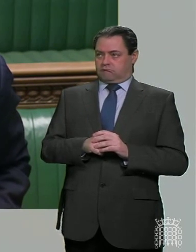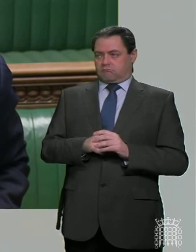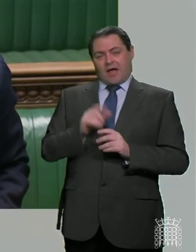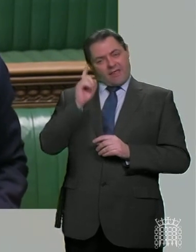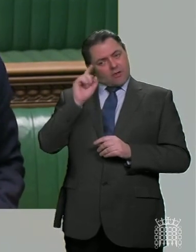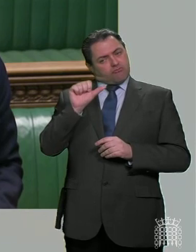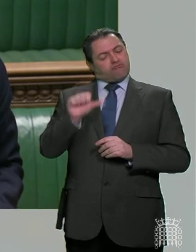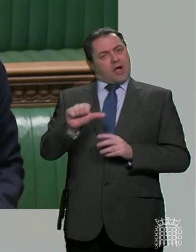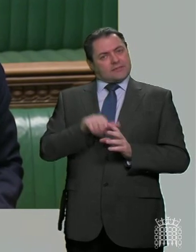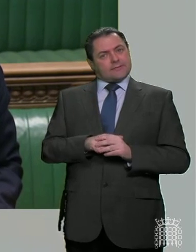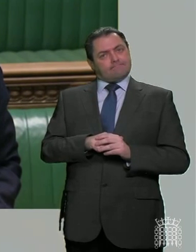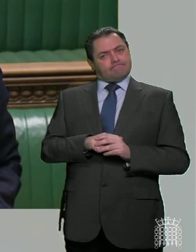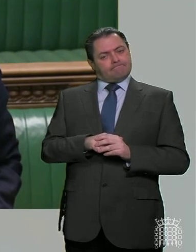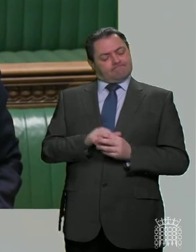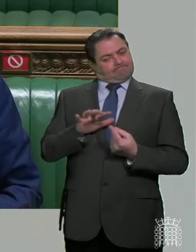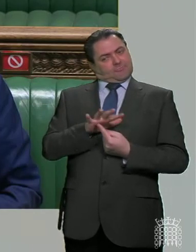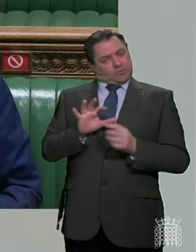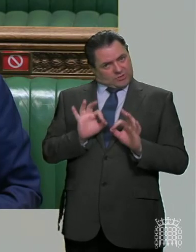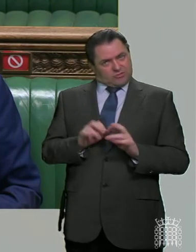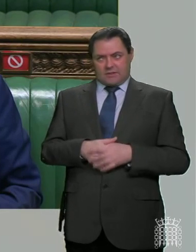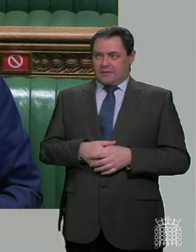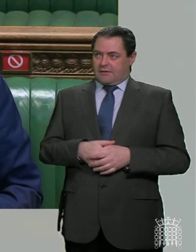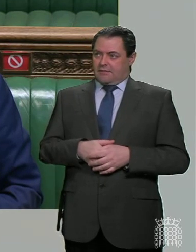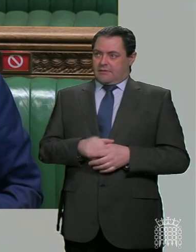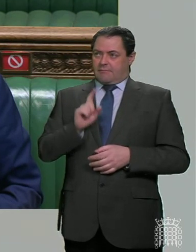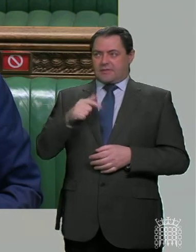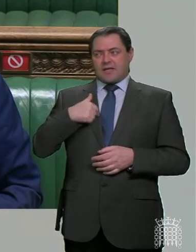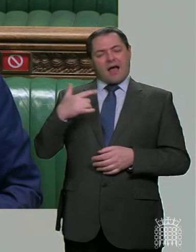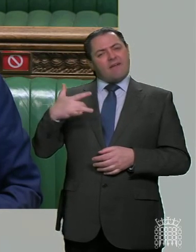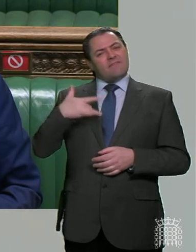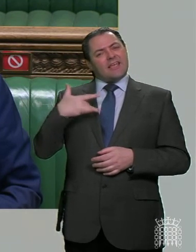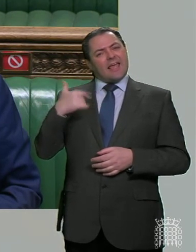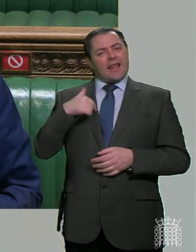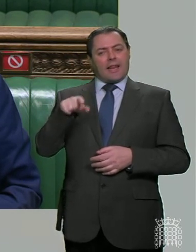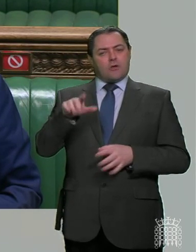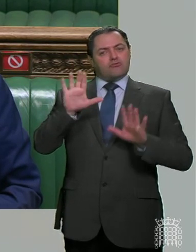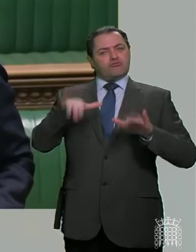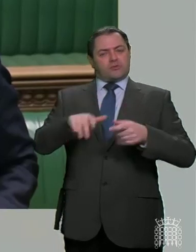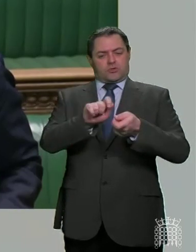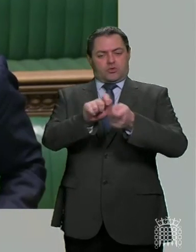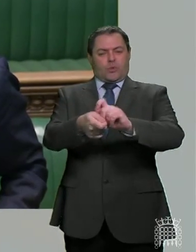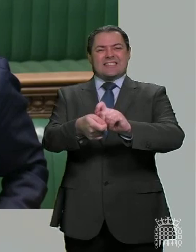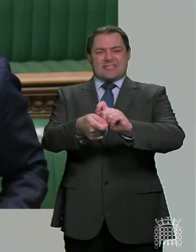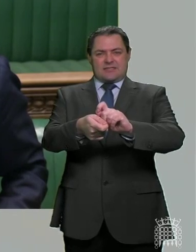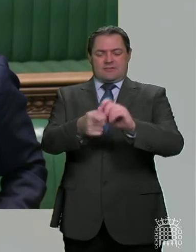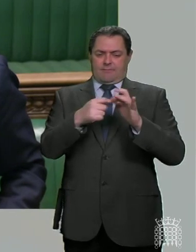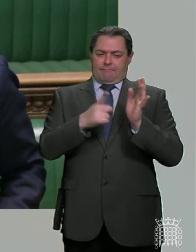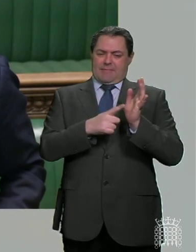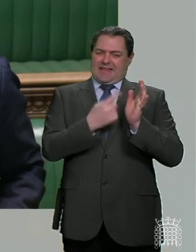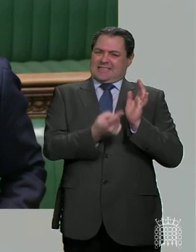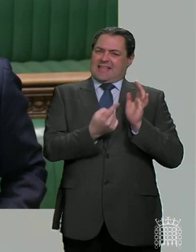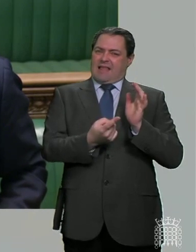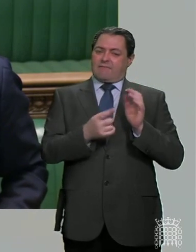I think that is entirely right in the circumstances, but I do think that he should not misrepresent what the Bill was trying to do.